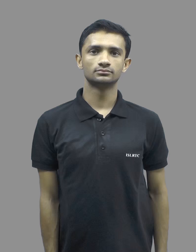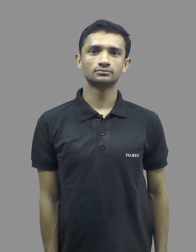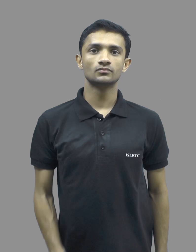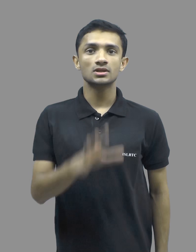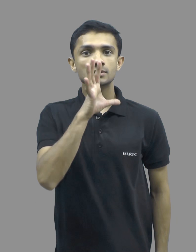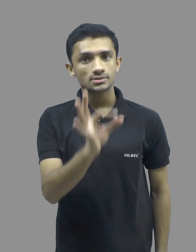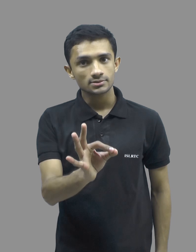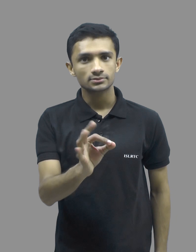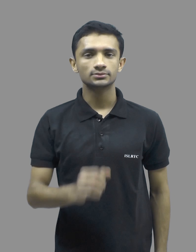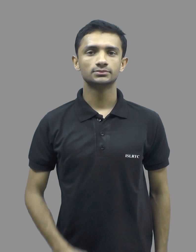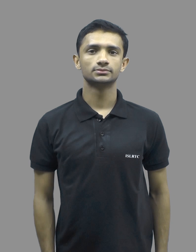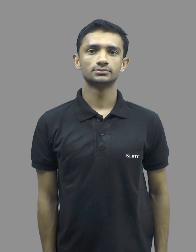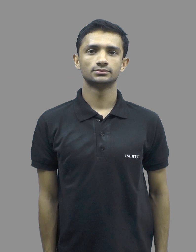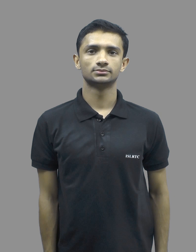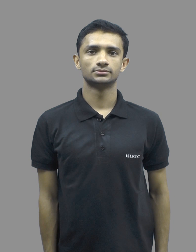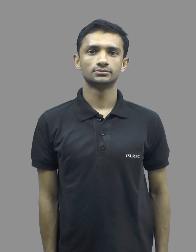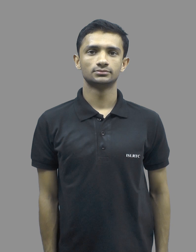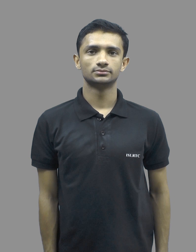Fact